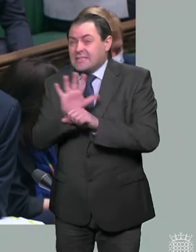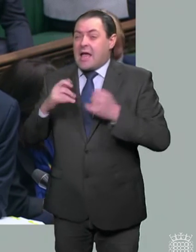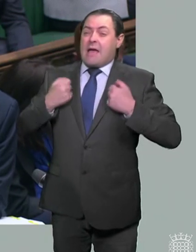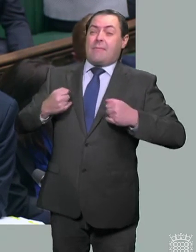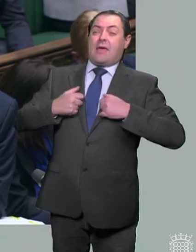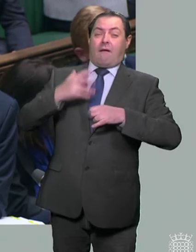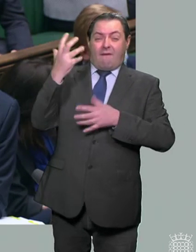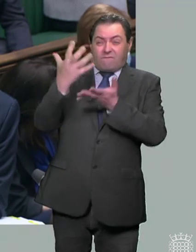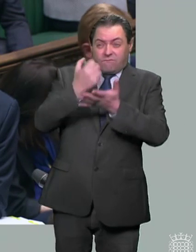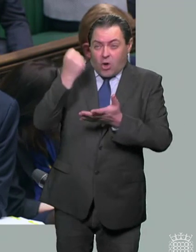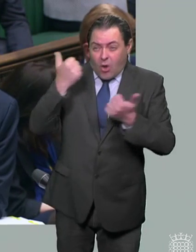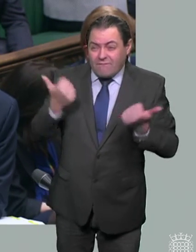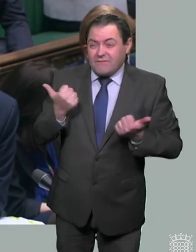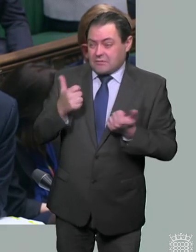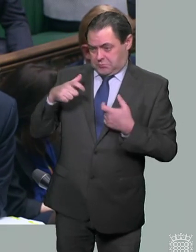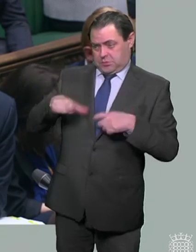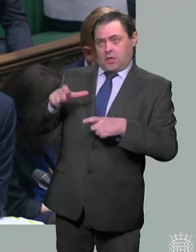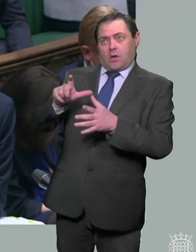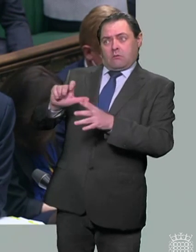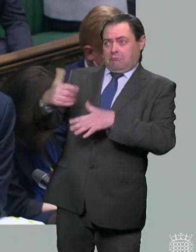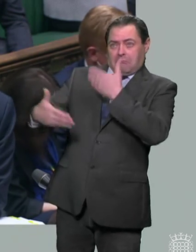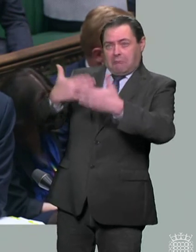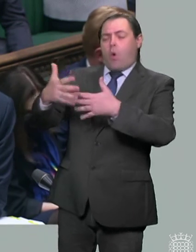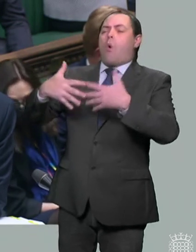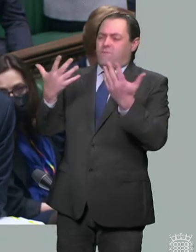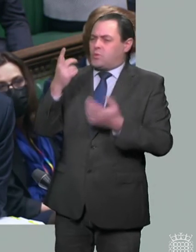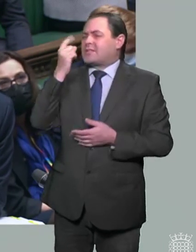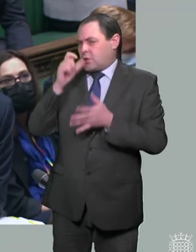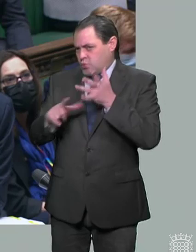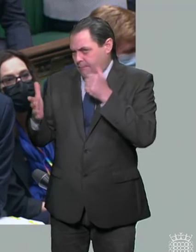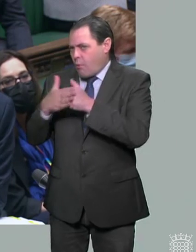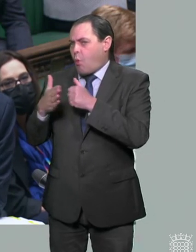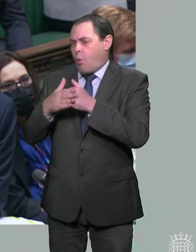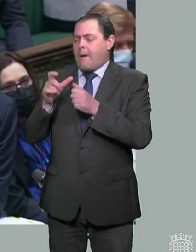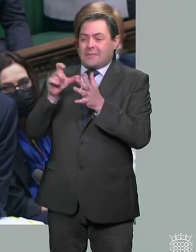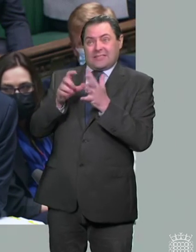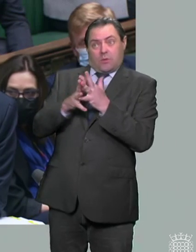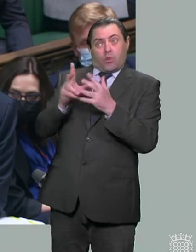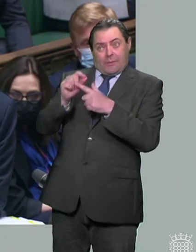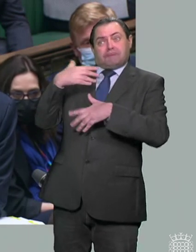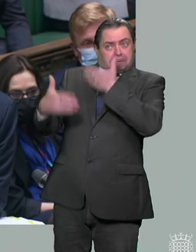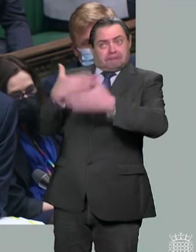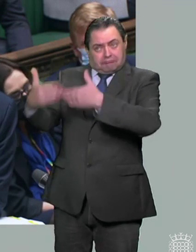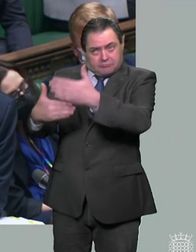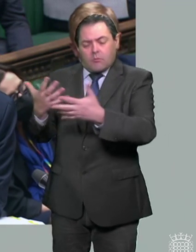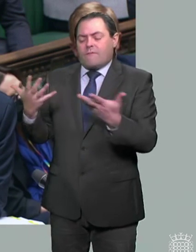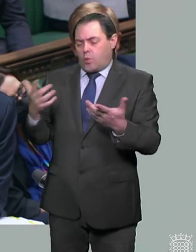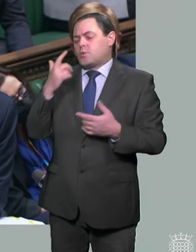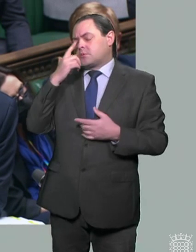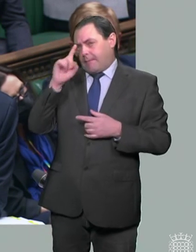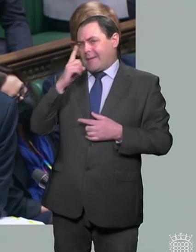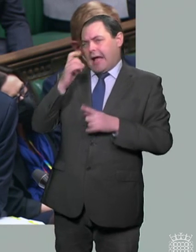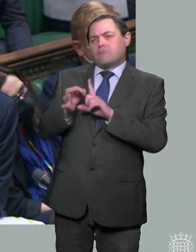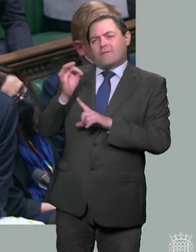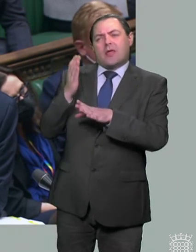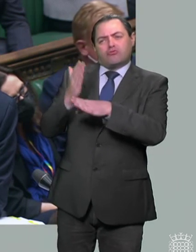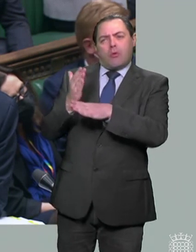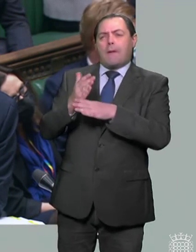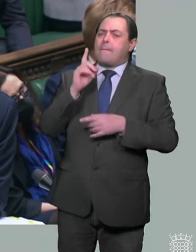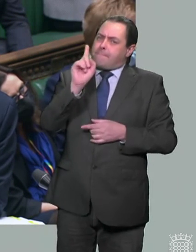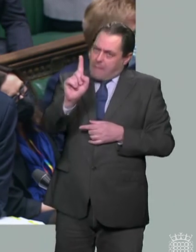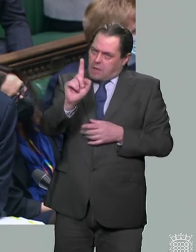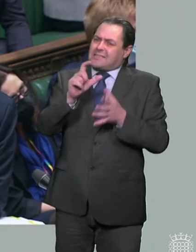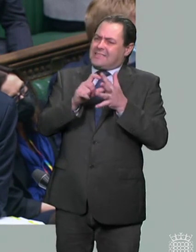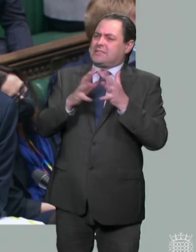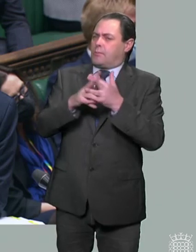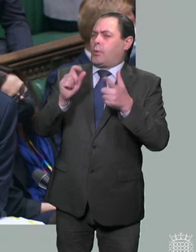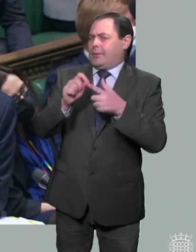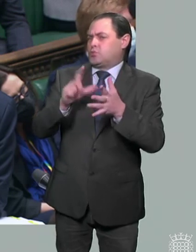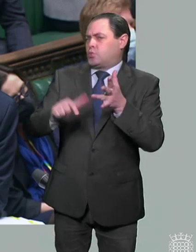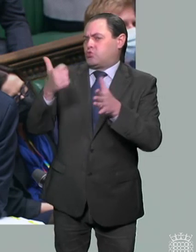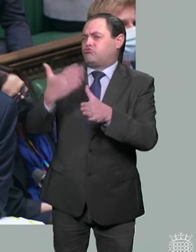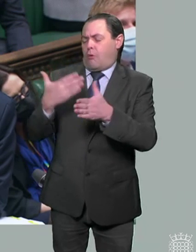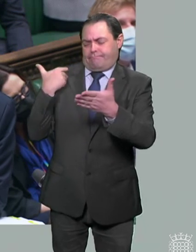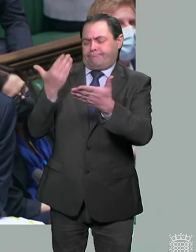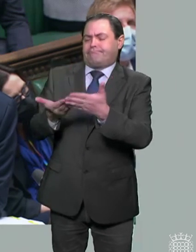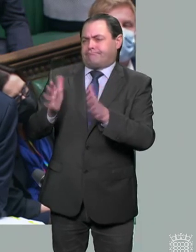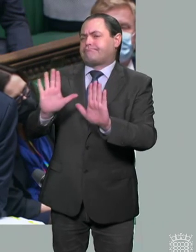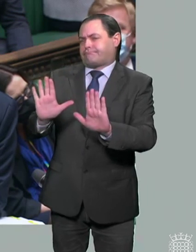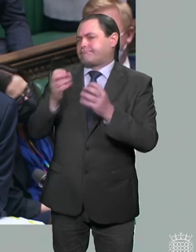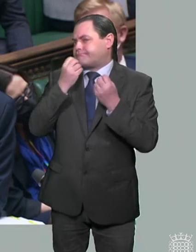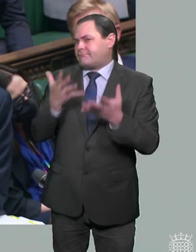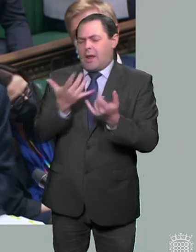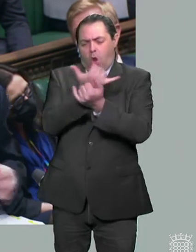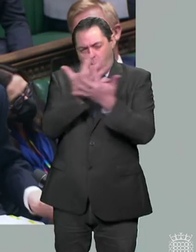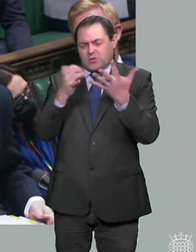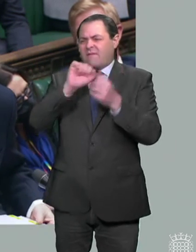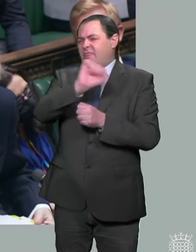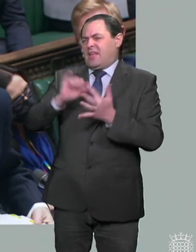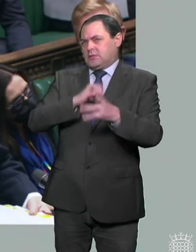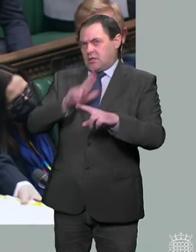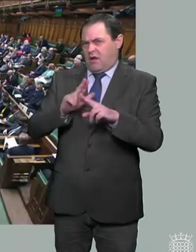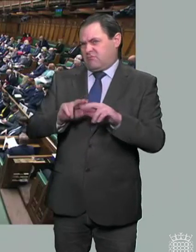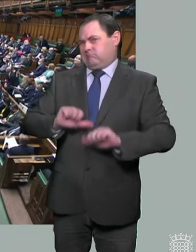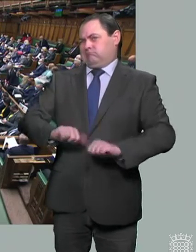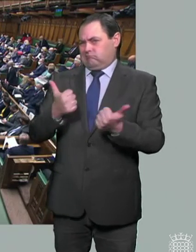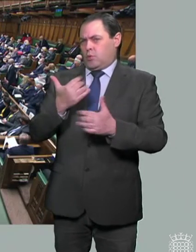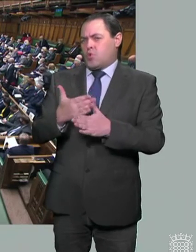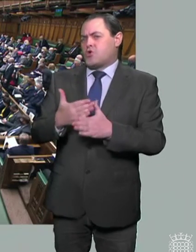That is largely thanks to the work of the DWP. Of course there is more that can be done and people can always up their game, but I think that the DWP and its officials working across the country —huge numbers of men and women—have done an outstanding job.